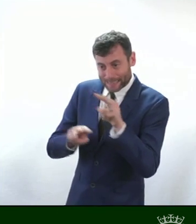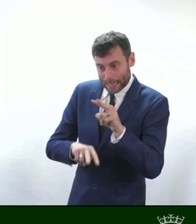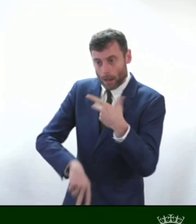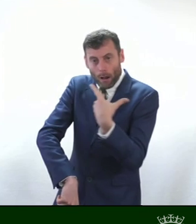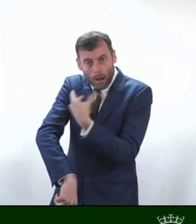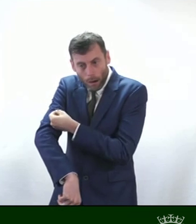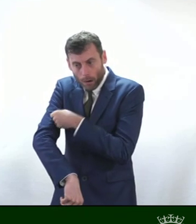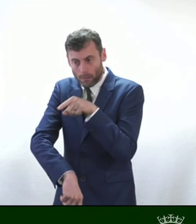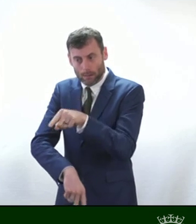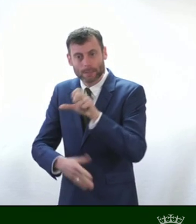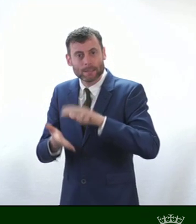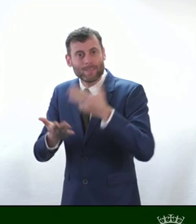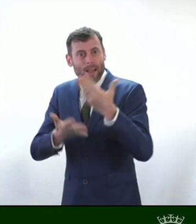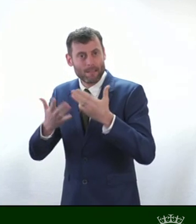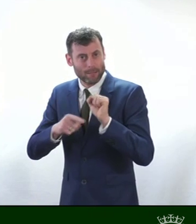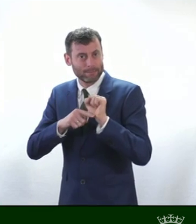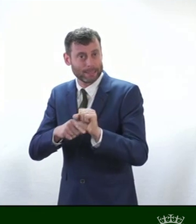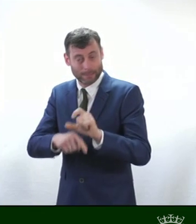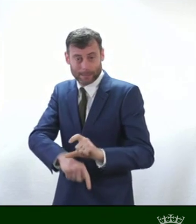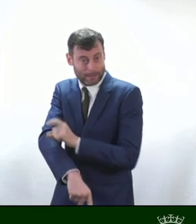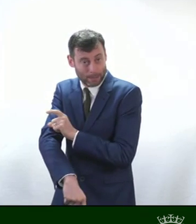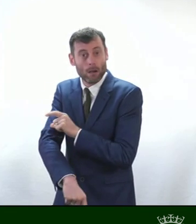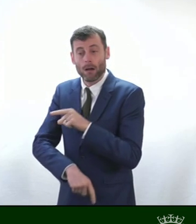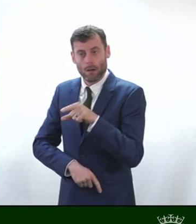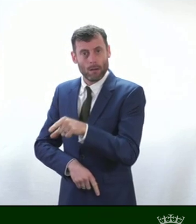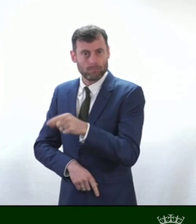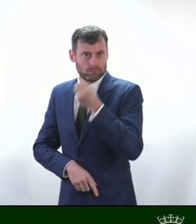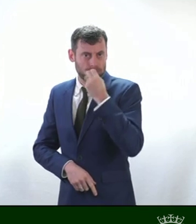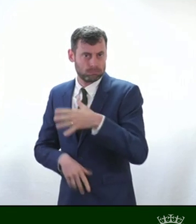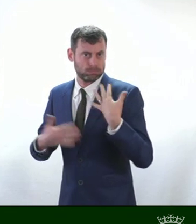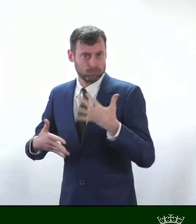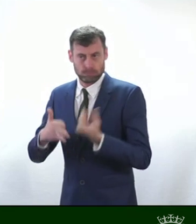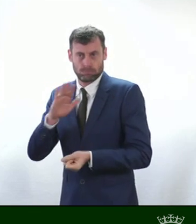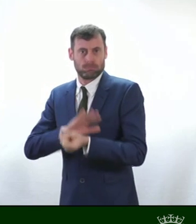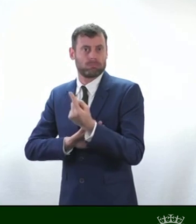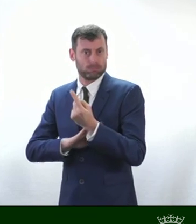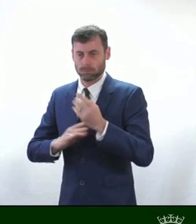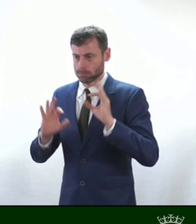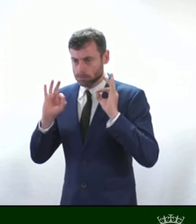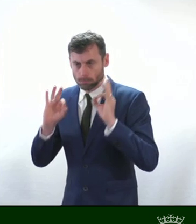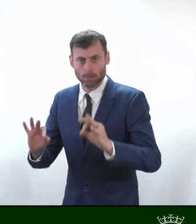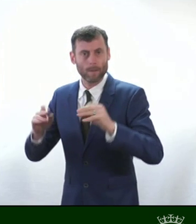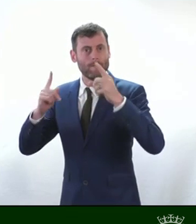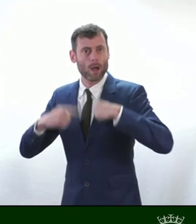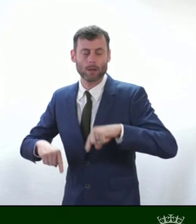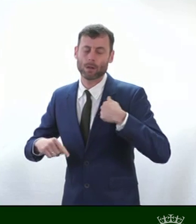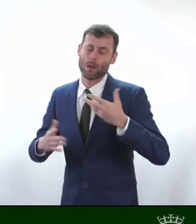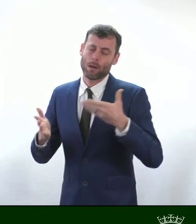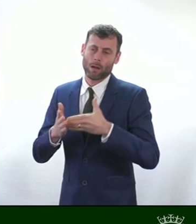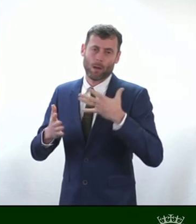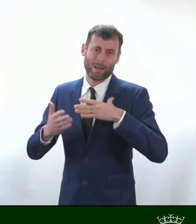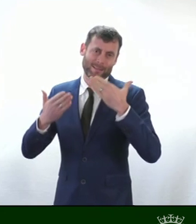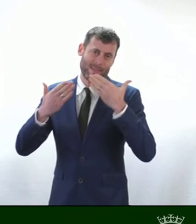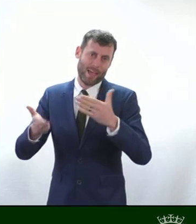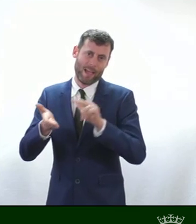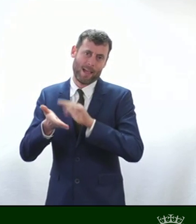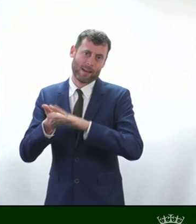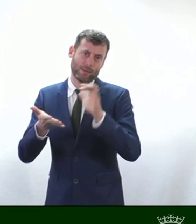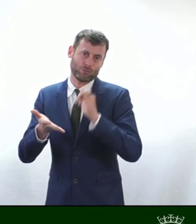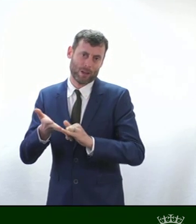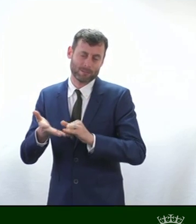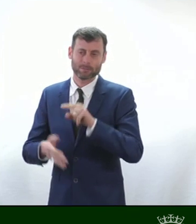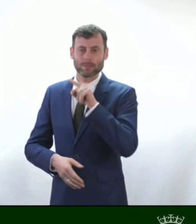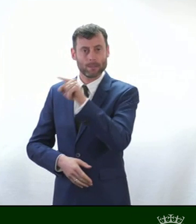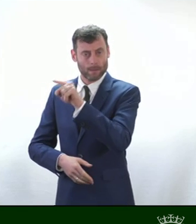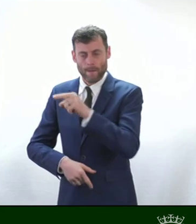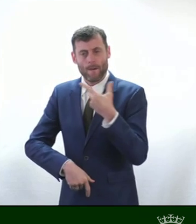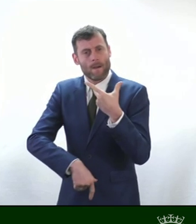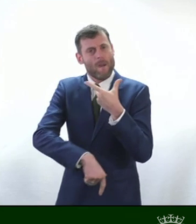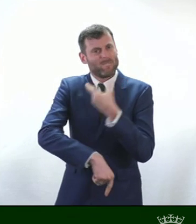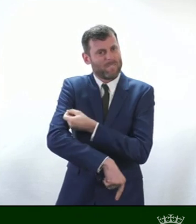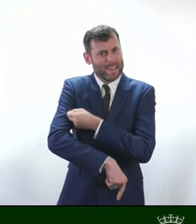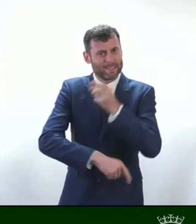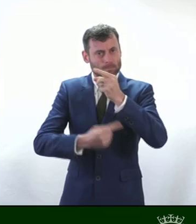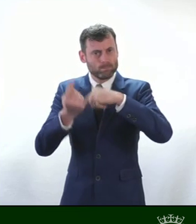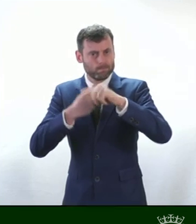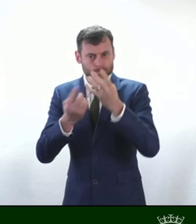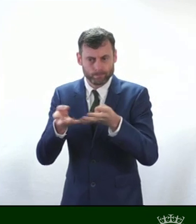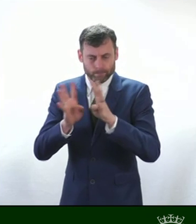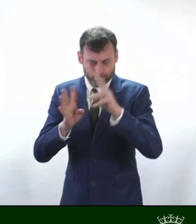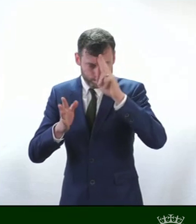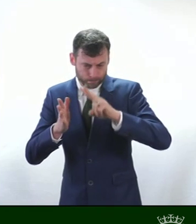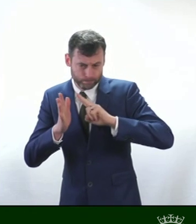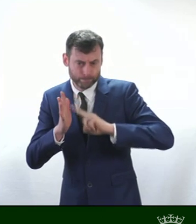This is a fantastic moment for all of us in this House, and I know that everybody will want to join me in thanking the NHS, the vaccine taskforce, the scientists and all the volunteers who have made this possible.